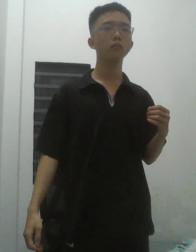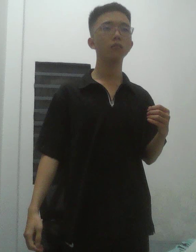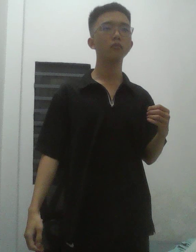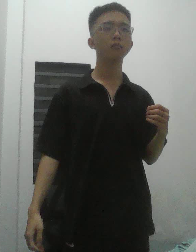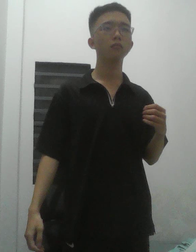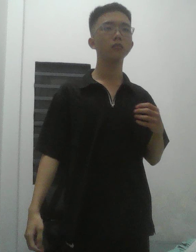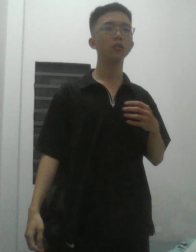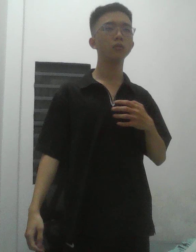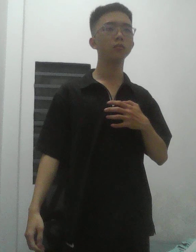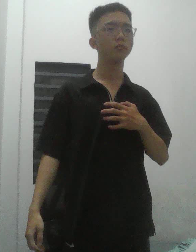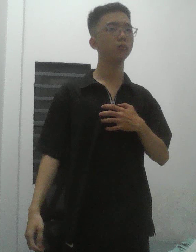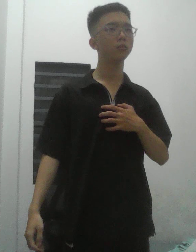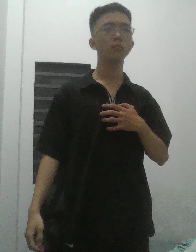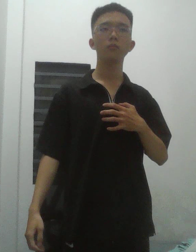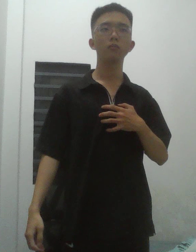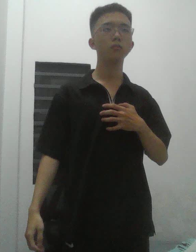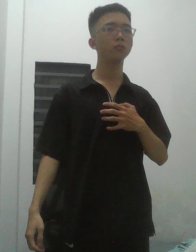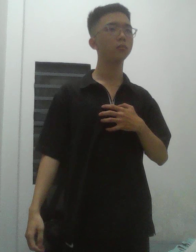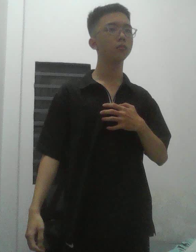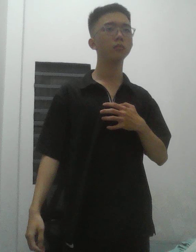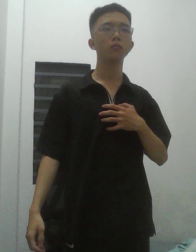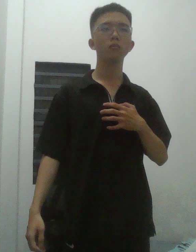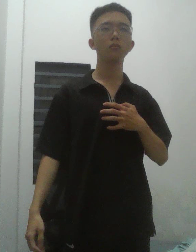khong thich